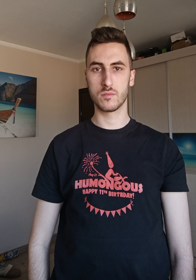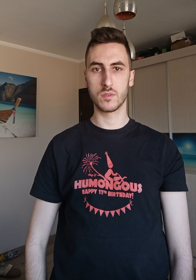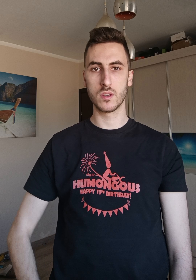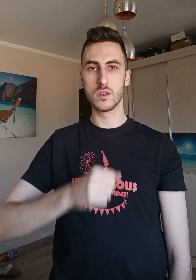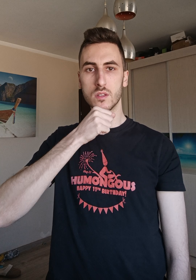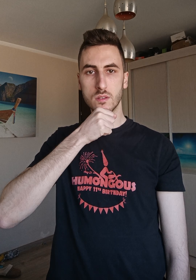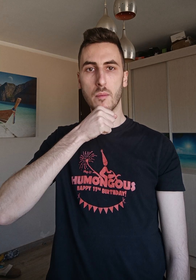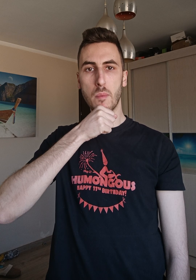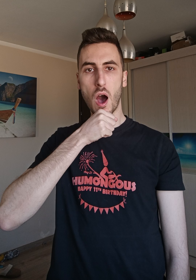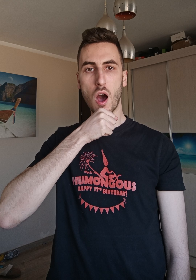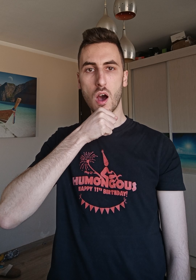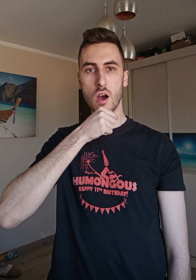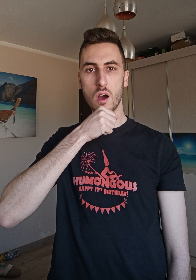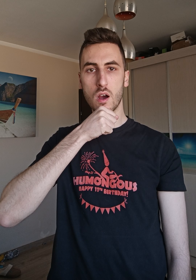סבא